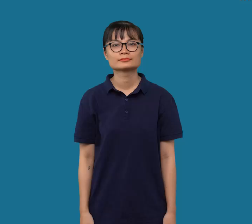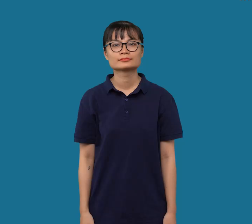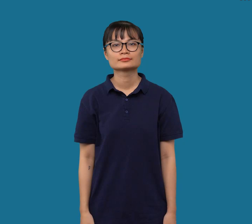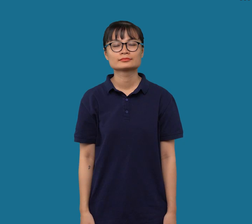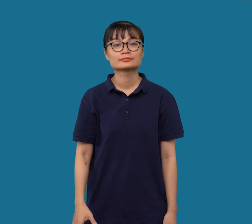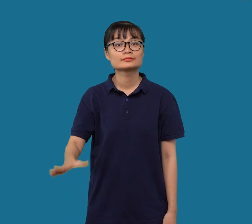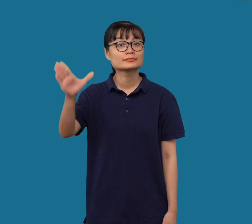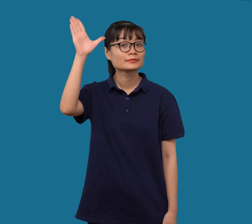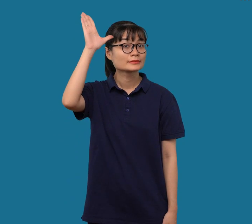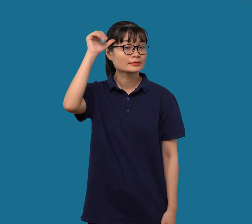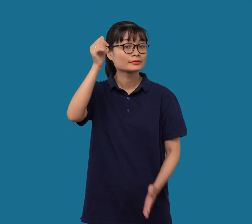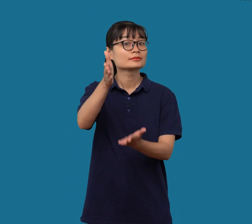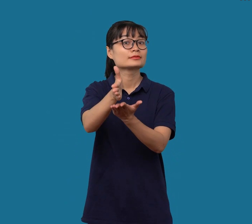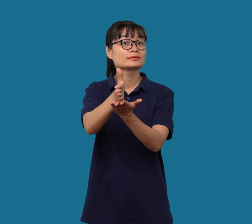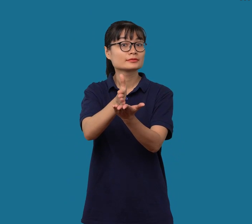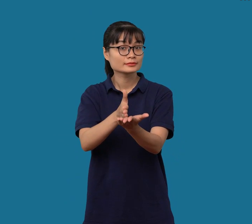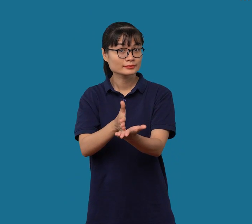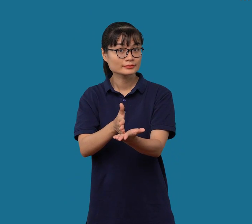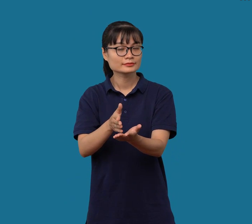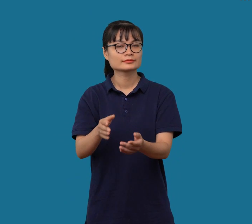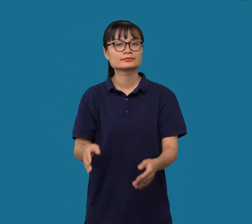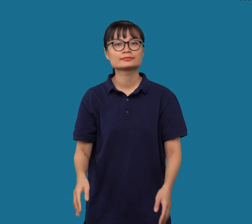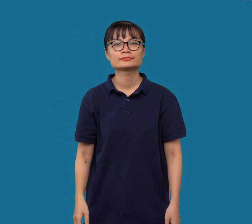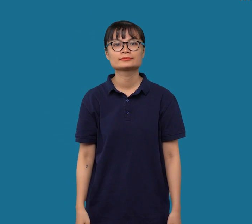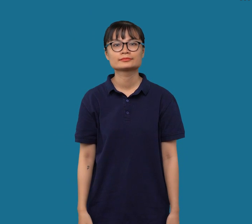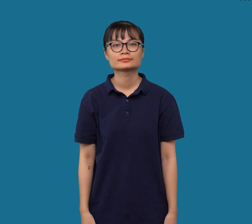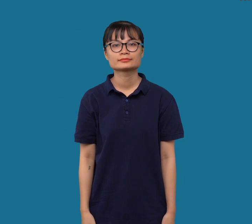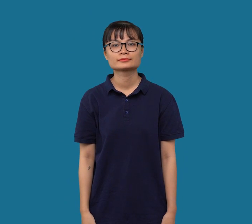màu xanh lá cây